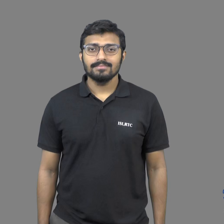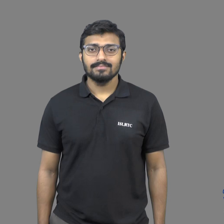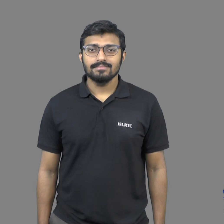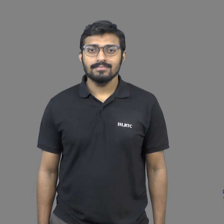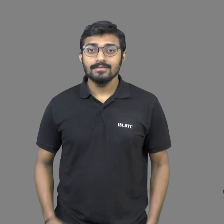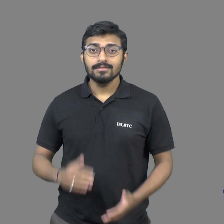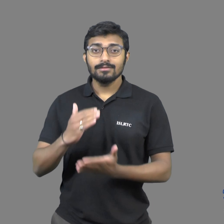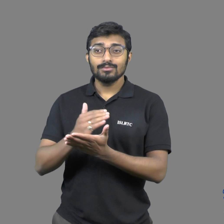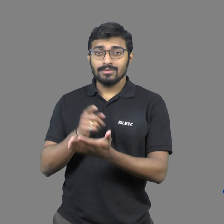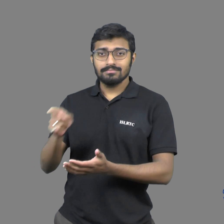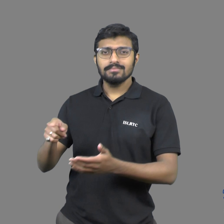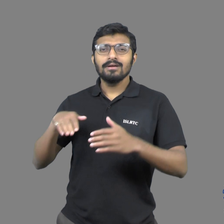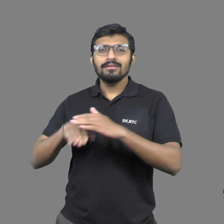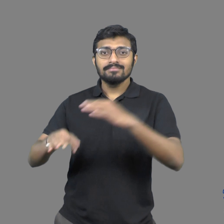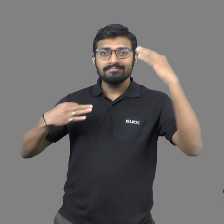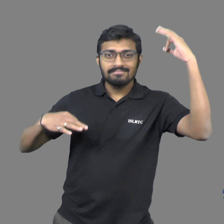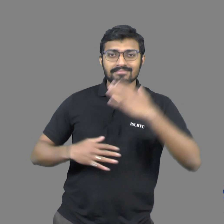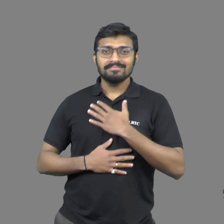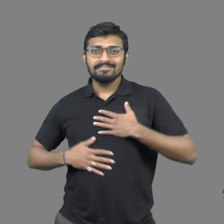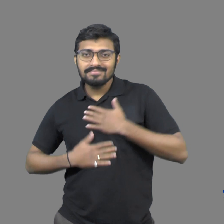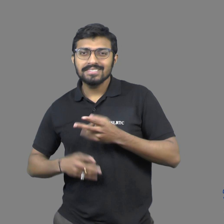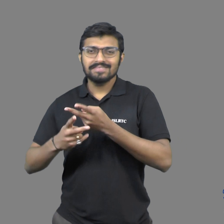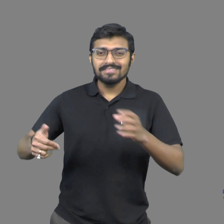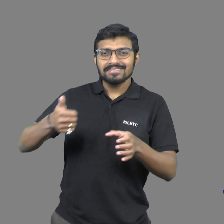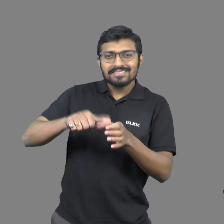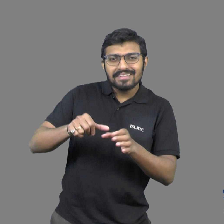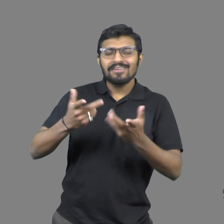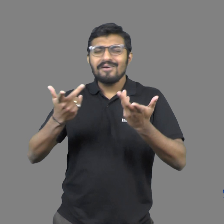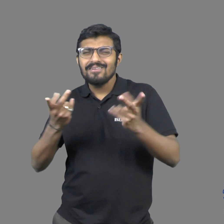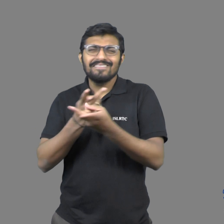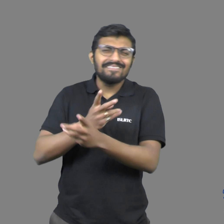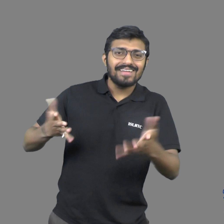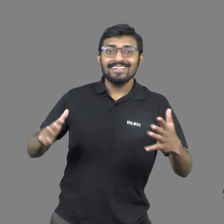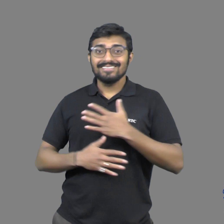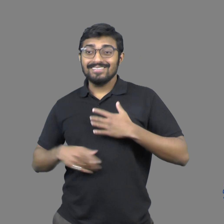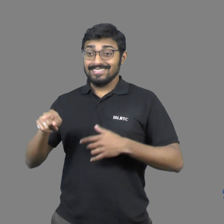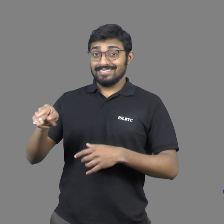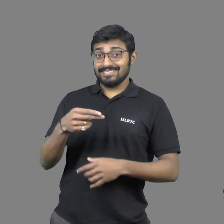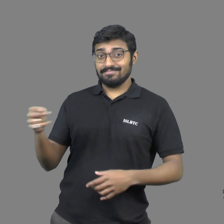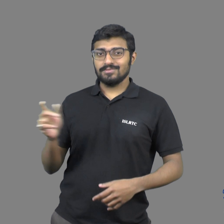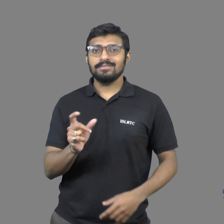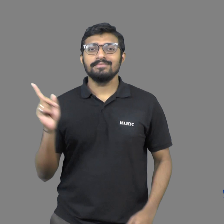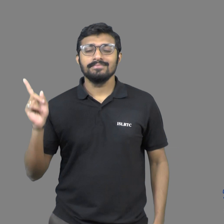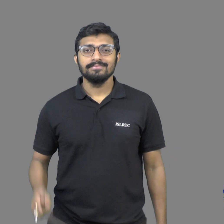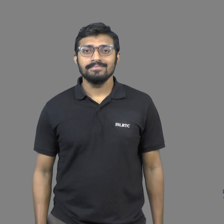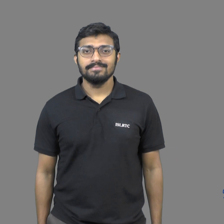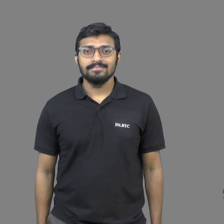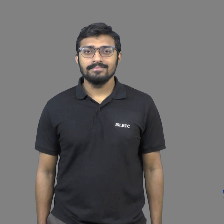Gala Celebration